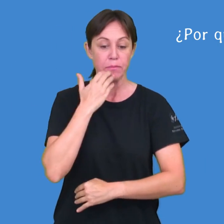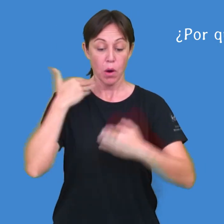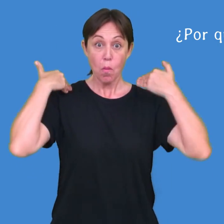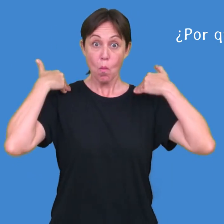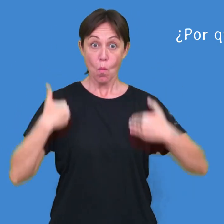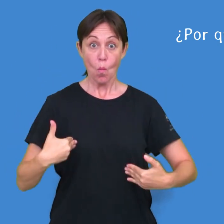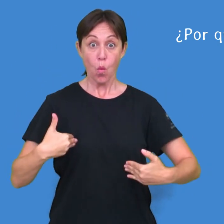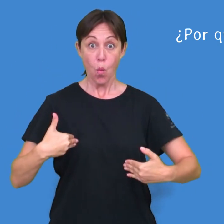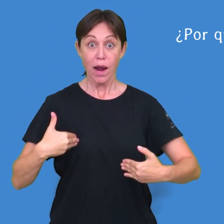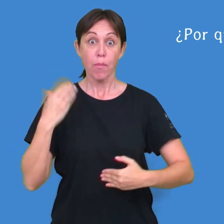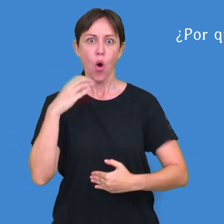cuerpo